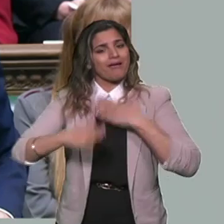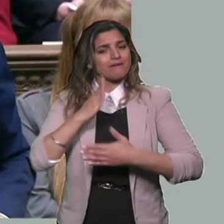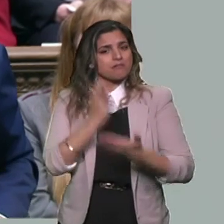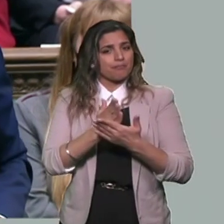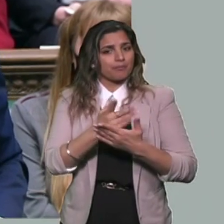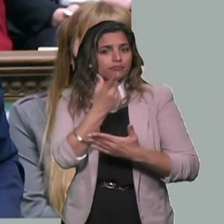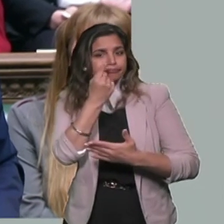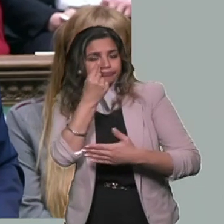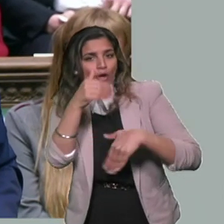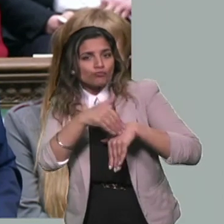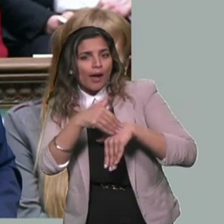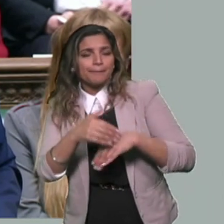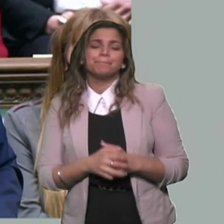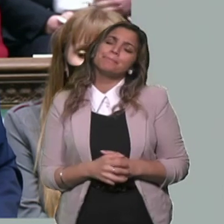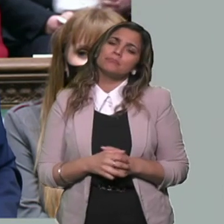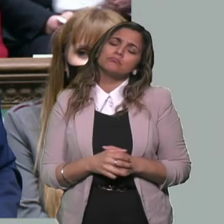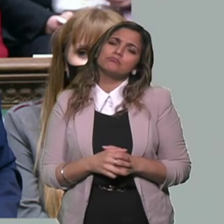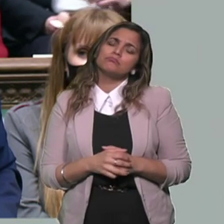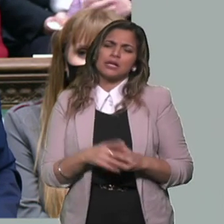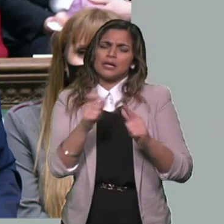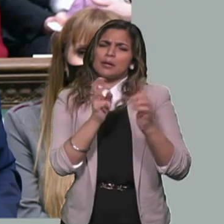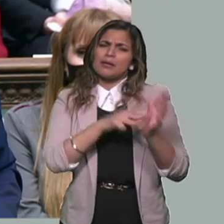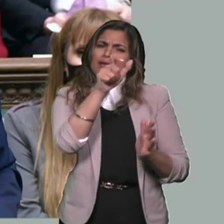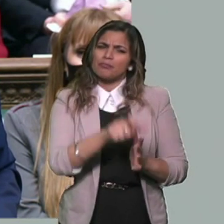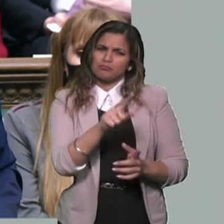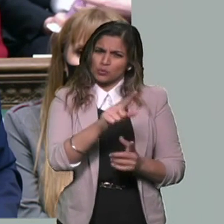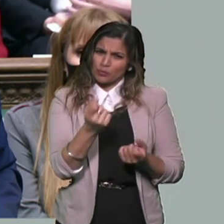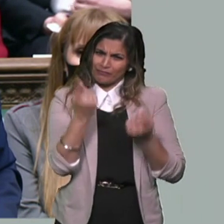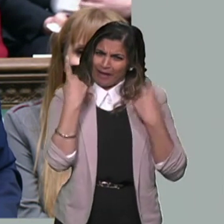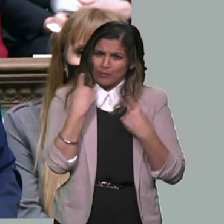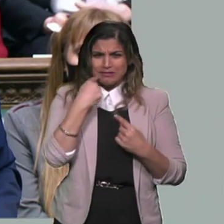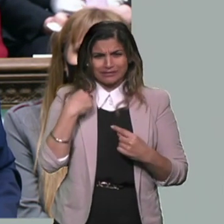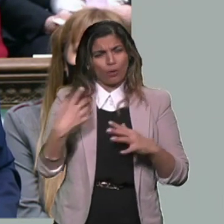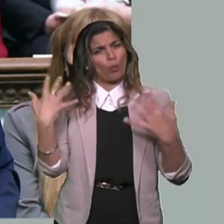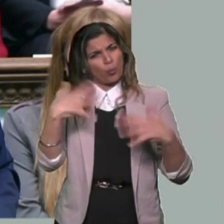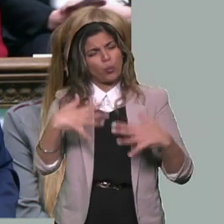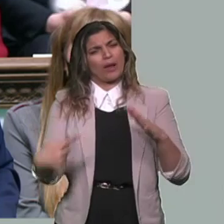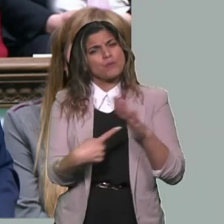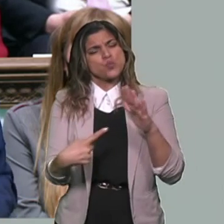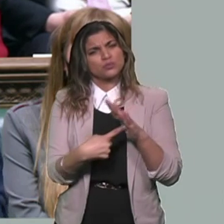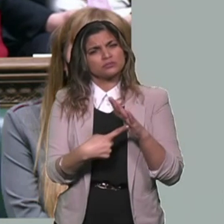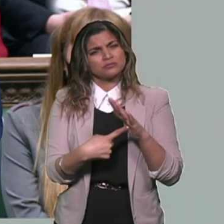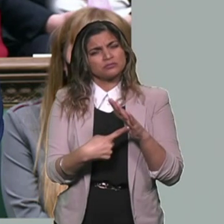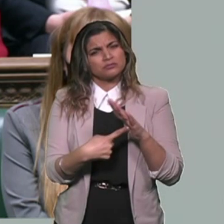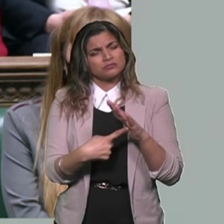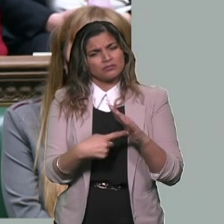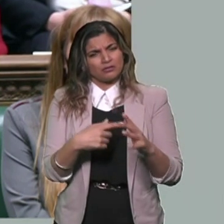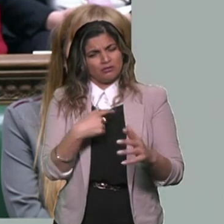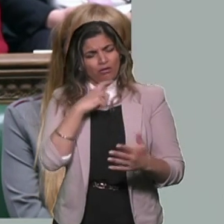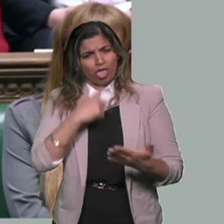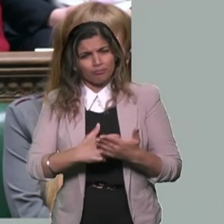Prime Minister, if you do not understand the significance of what happened yesterday, I really do despair.